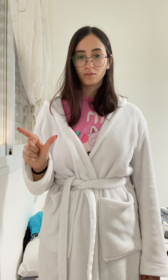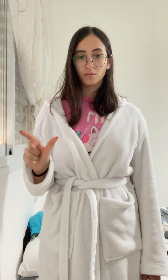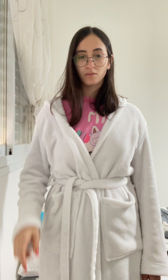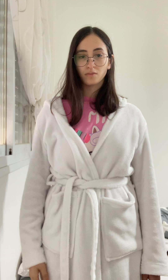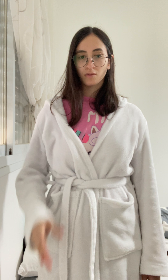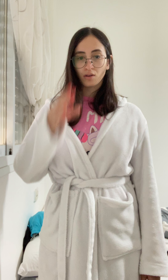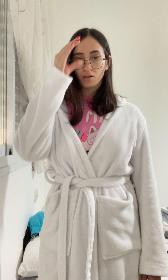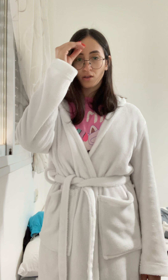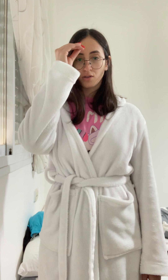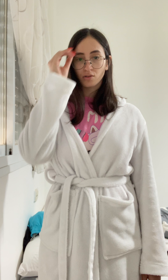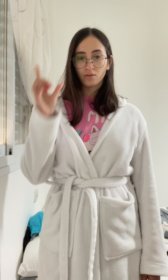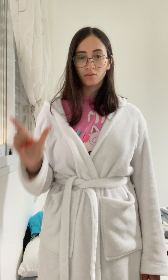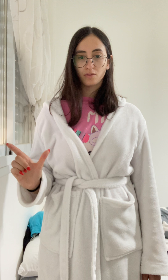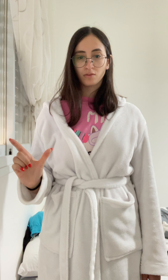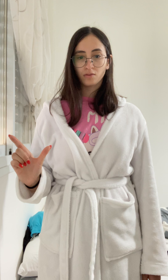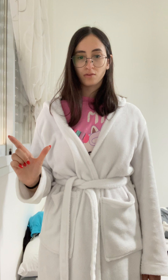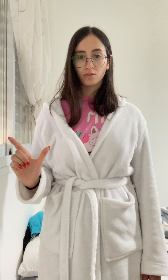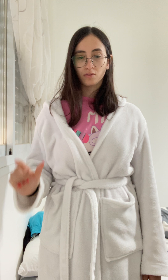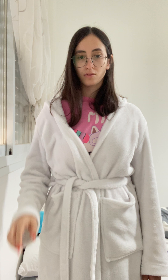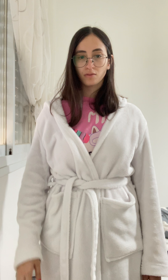איש